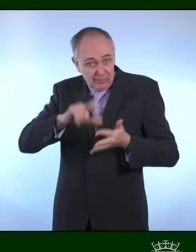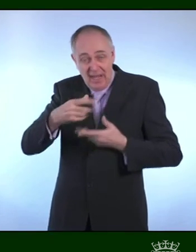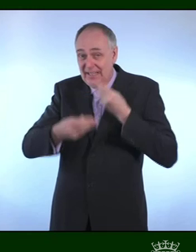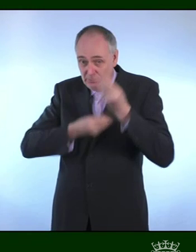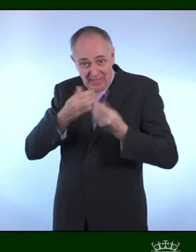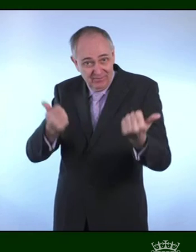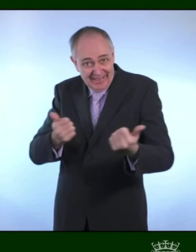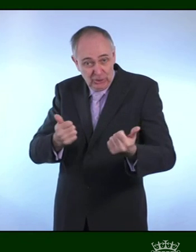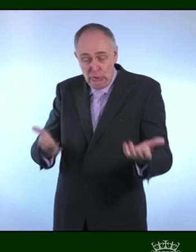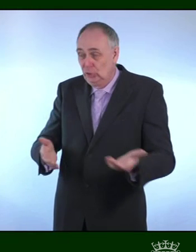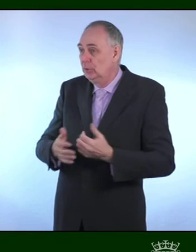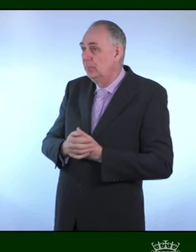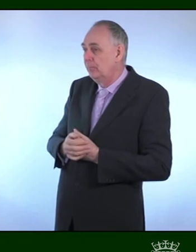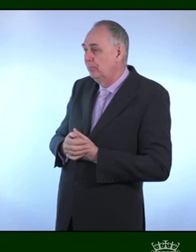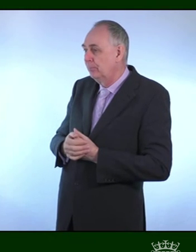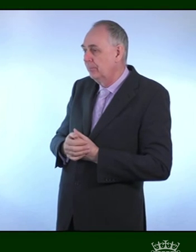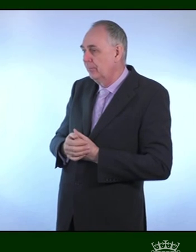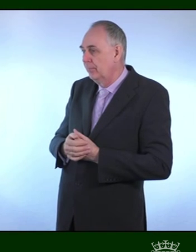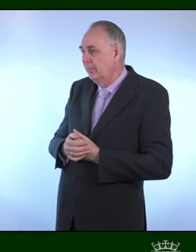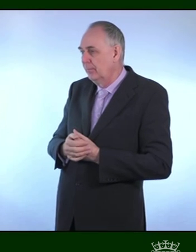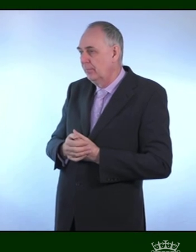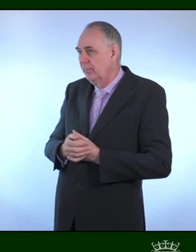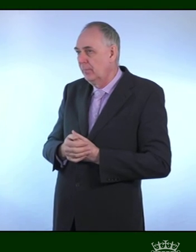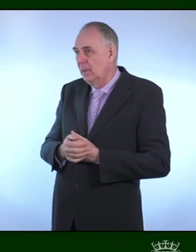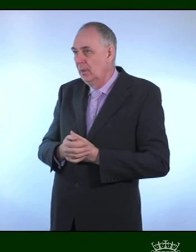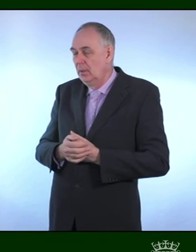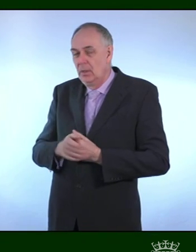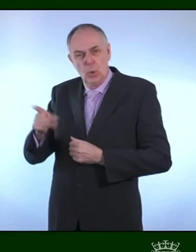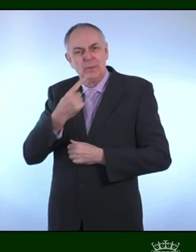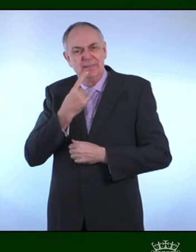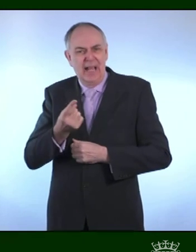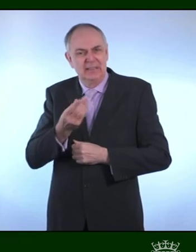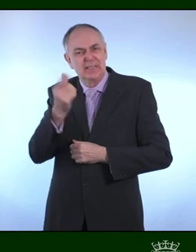We are also protecting renters in spite of what he says.